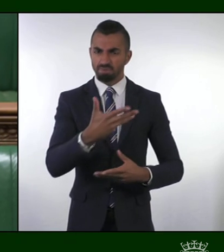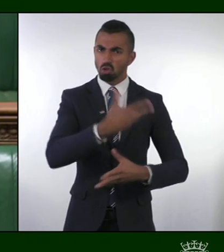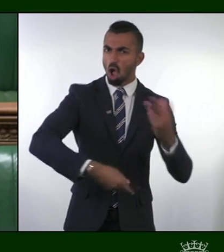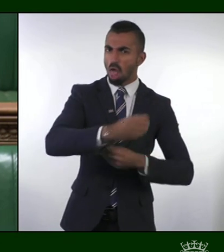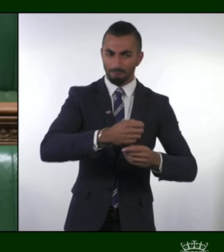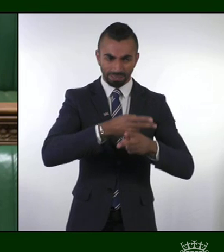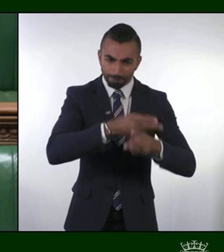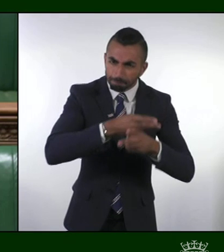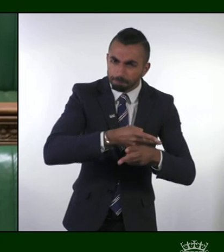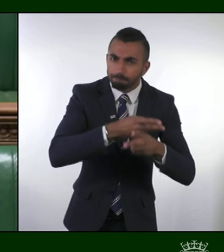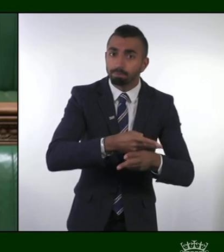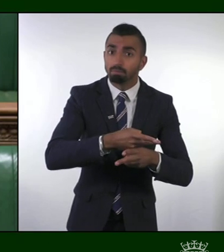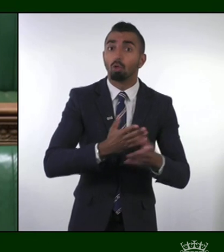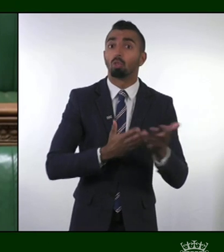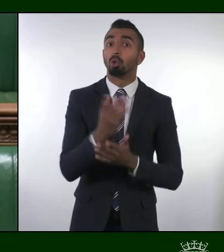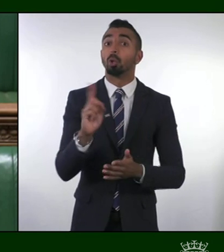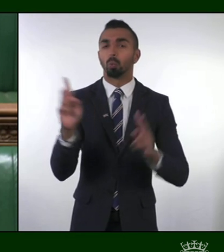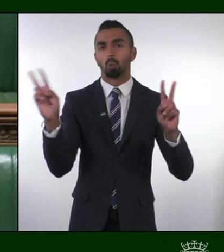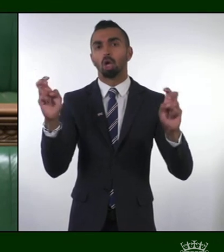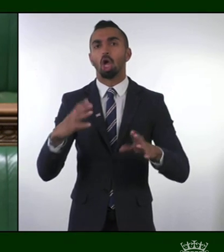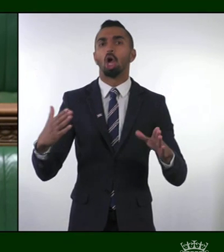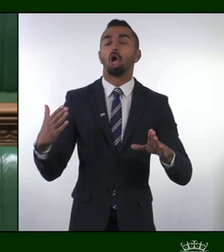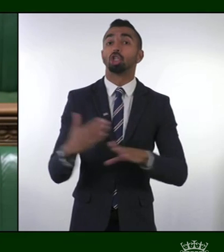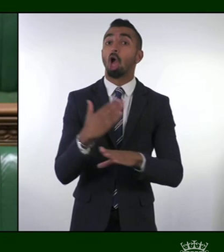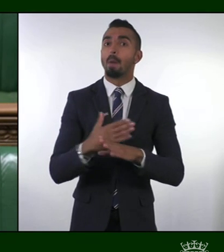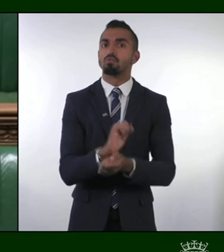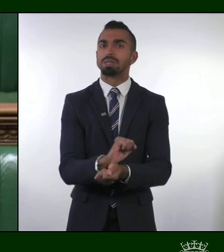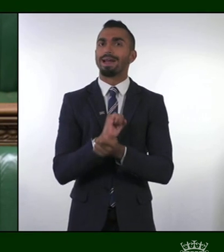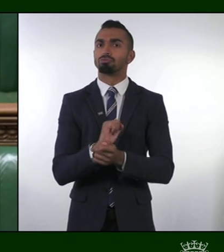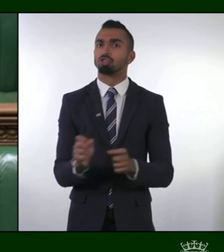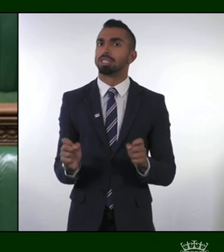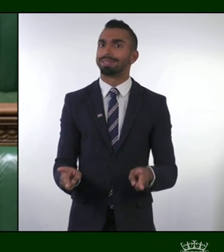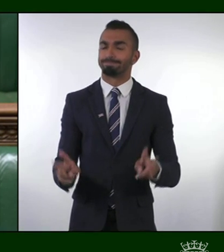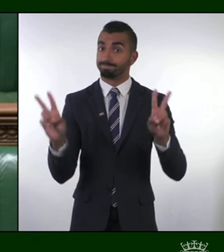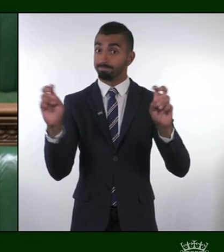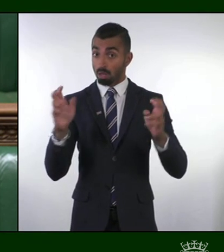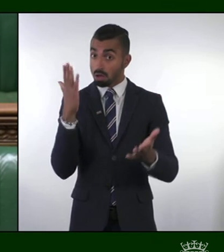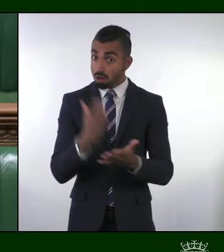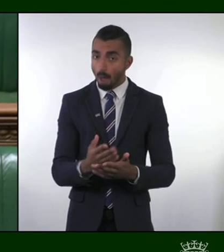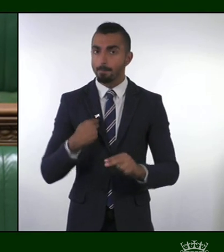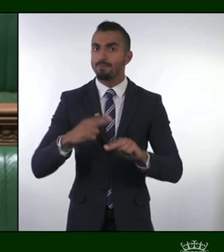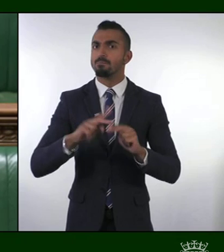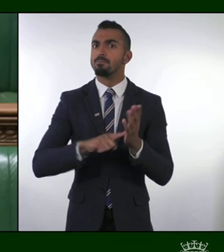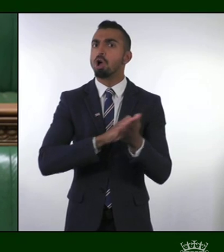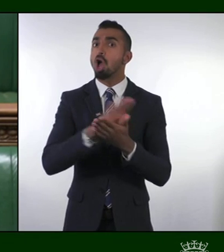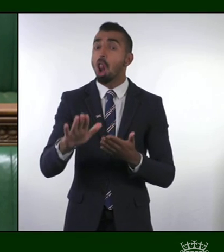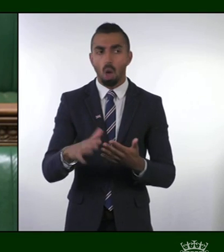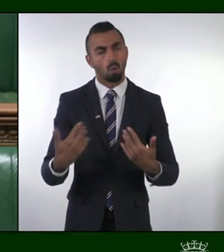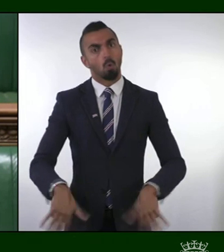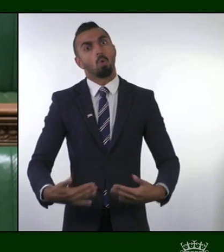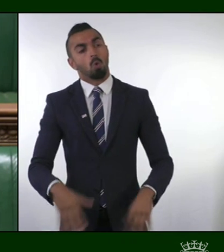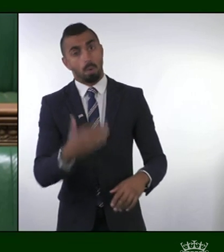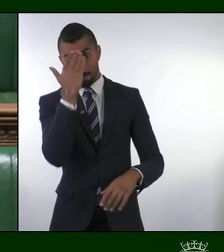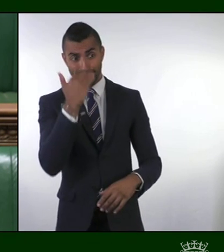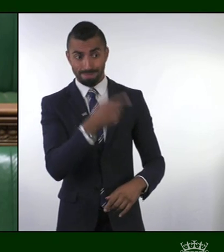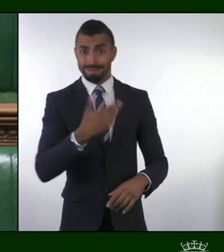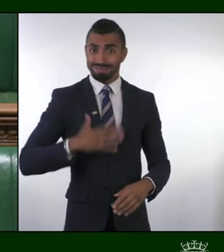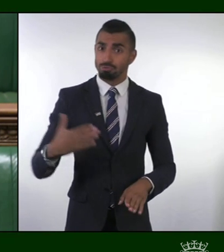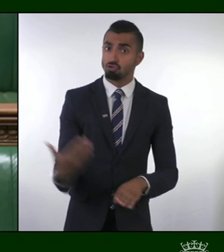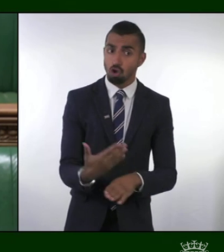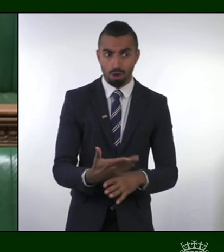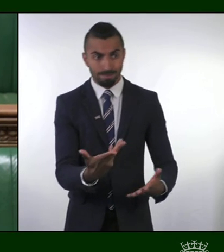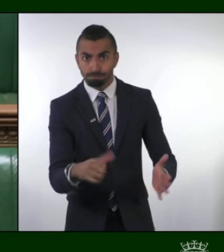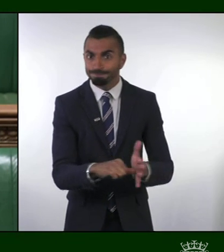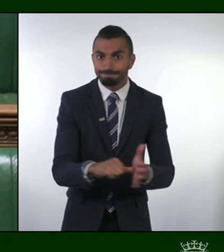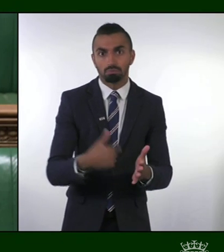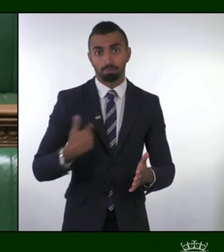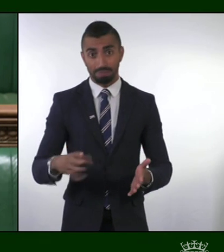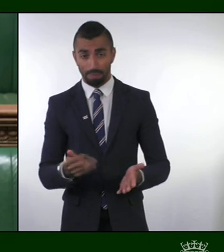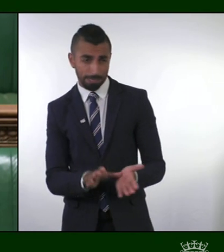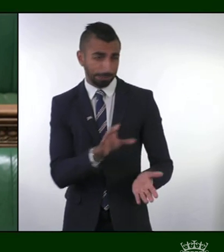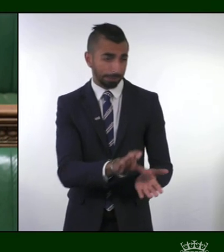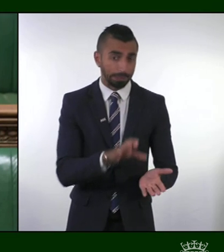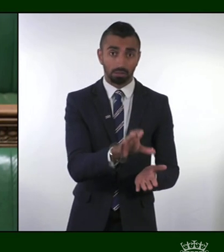Furlough has been a lifeline for millions, supporting people and businesses to protect jobs, but it cannot, and should not, go on forever.